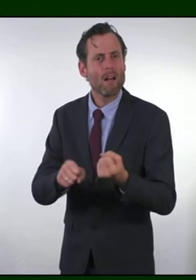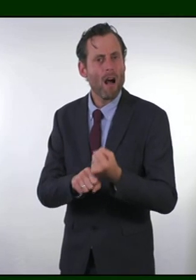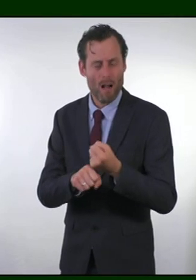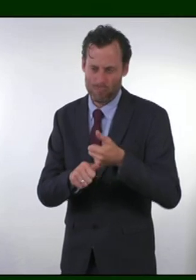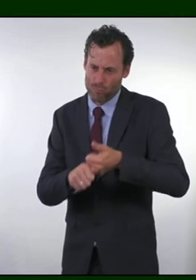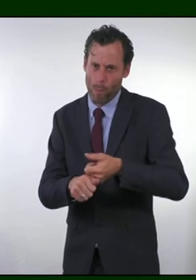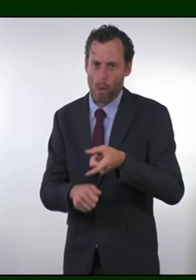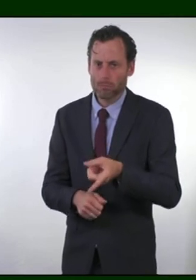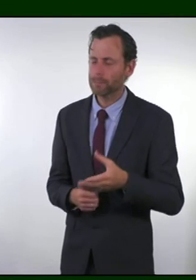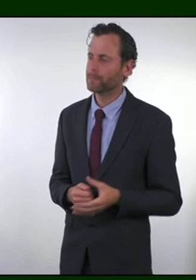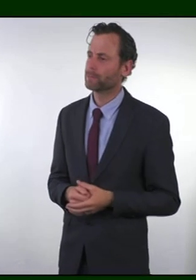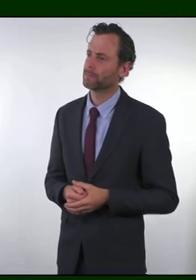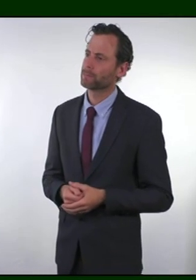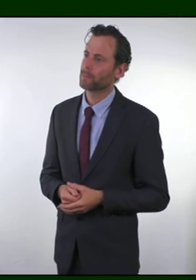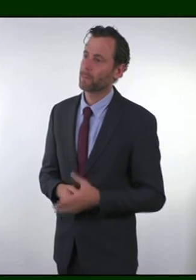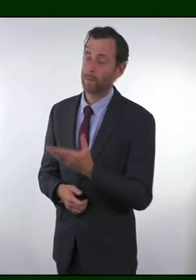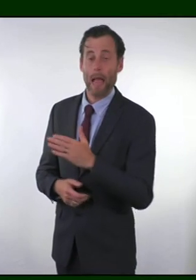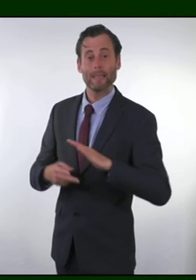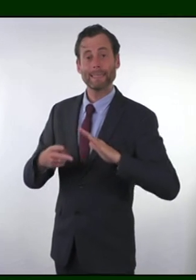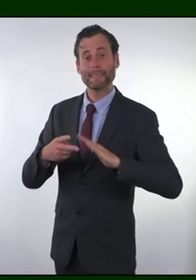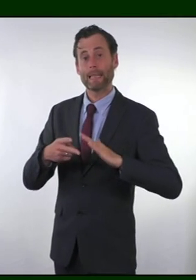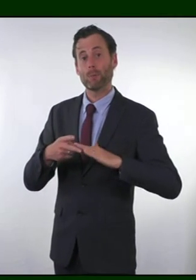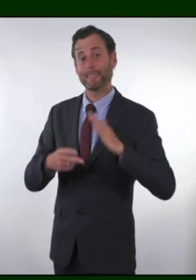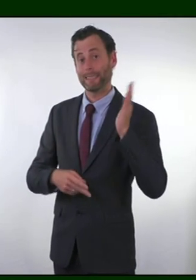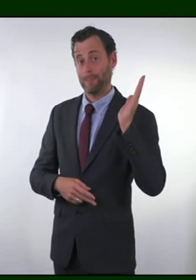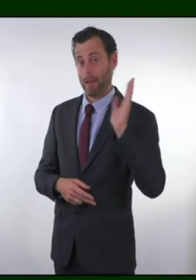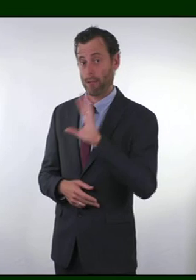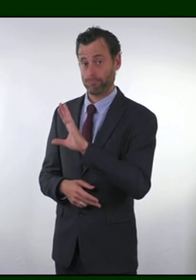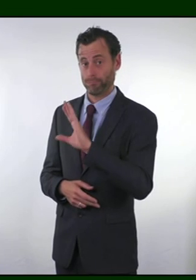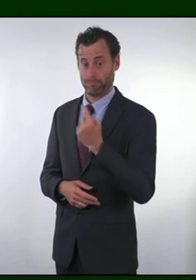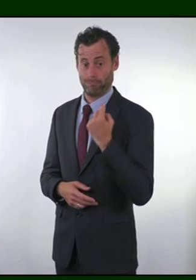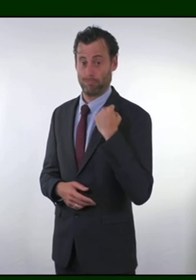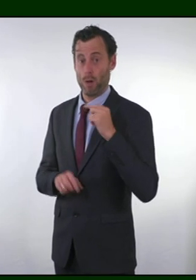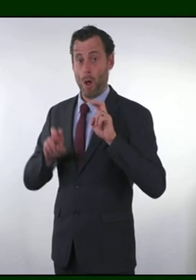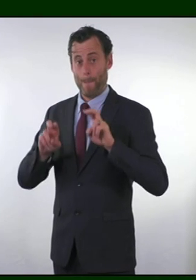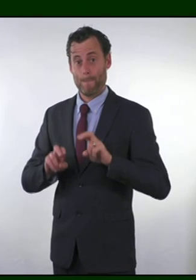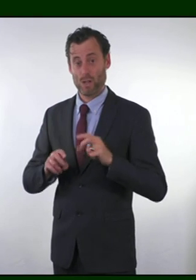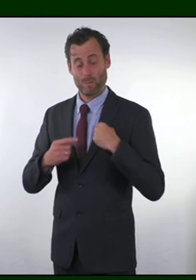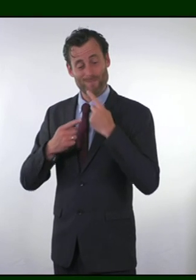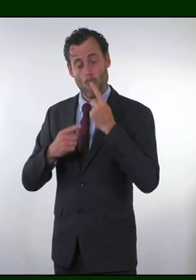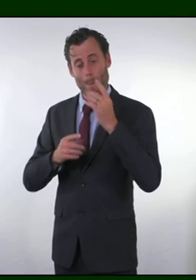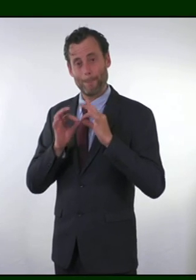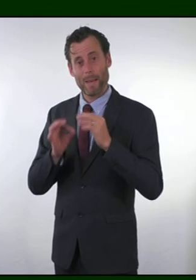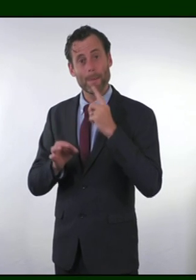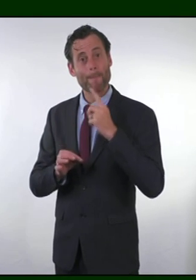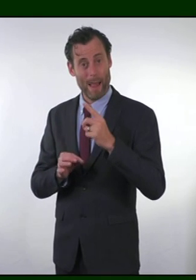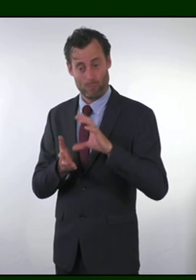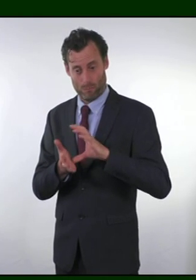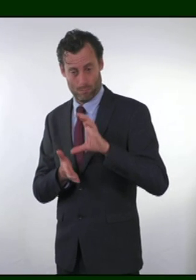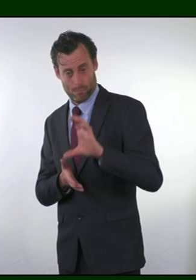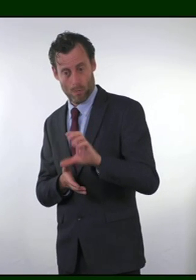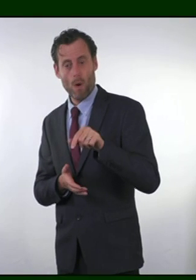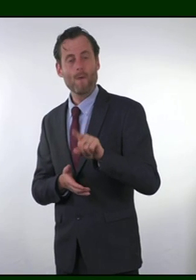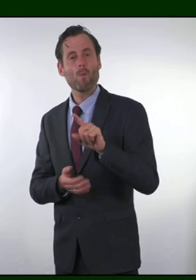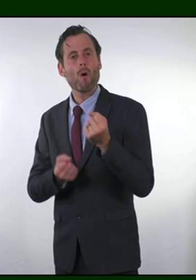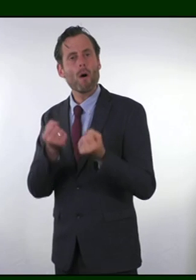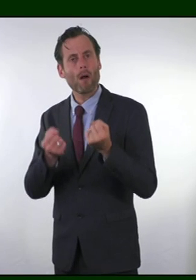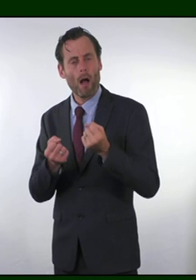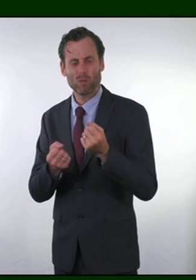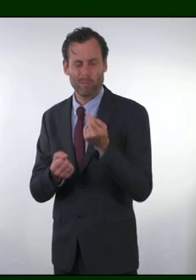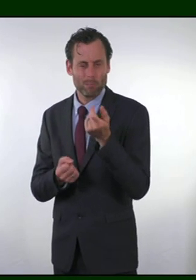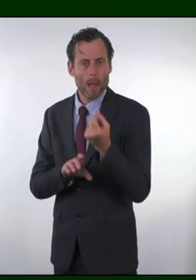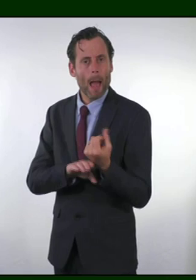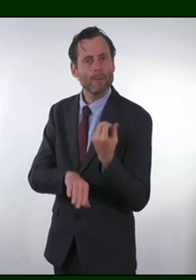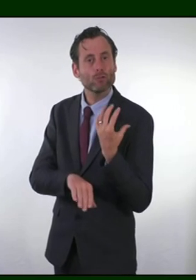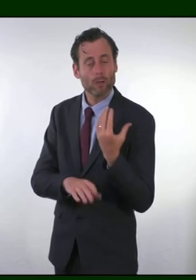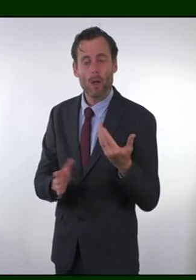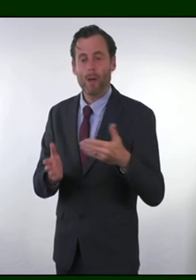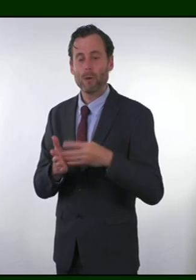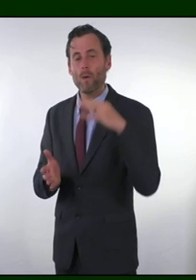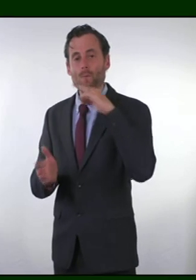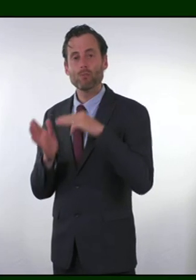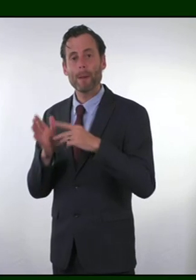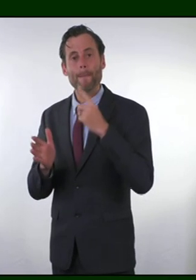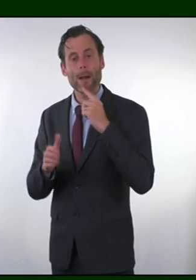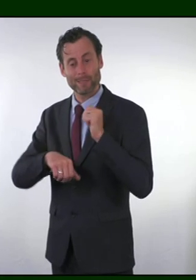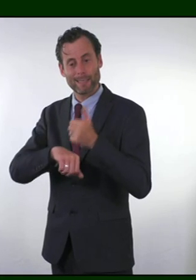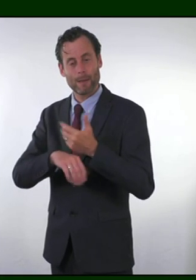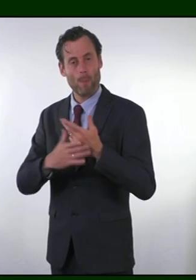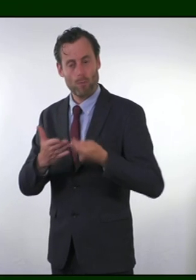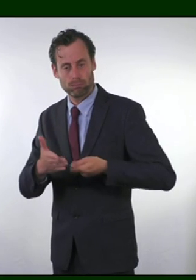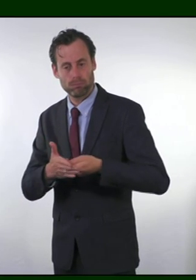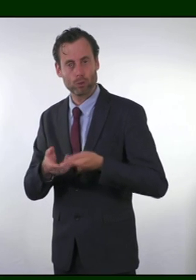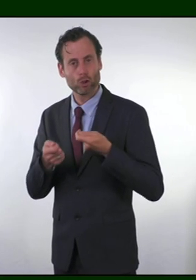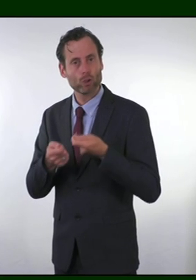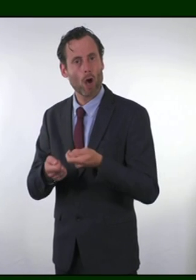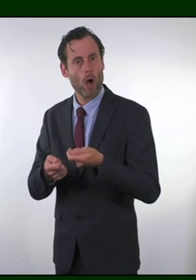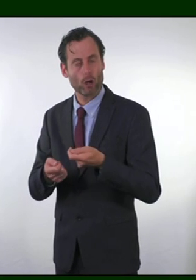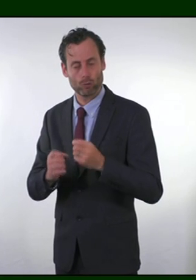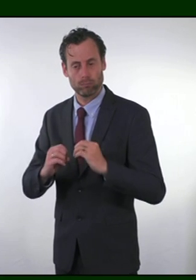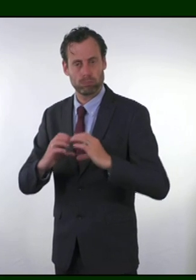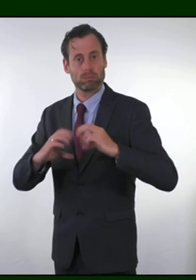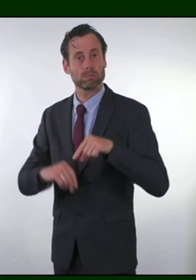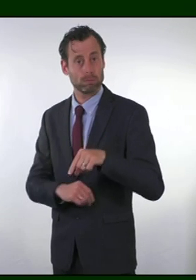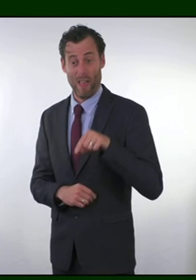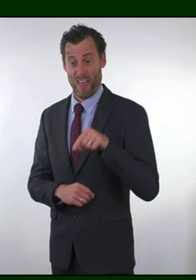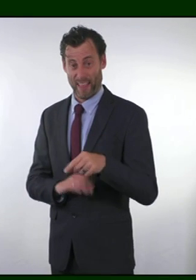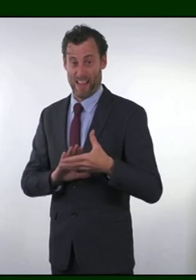In the Budget, we announced about £1 billion in support for low-emission vehicles in various different ways, including a £400-million charging infrastructure fund to spread the development of charge points across the country.